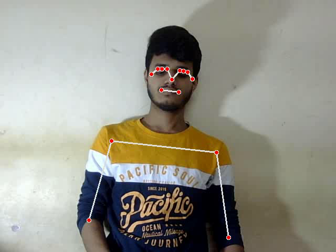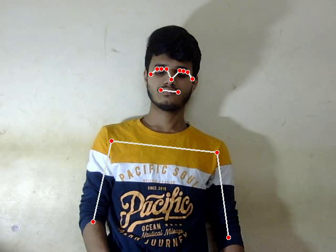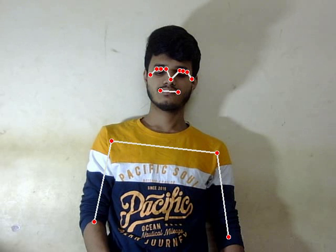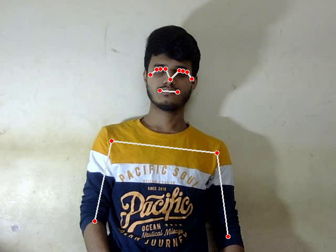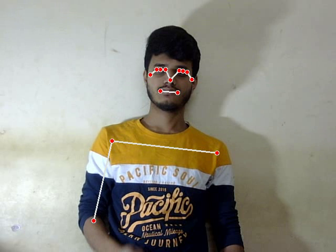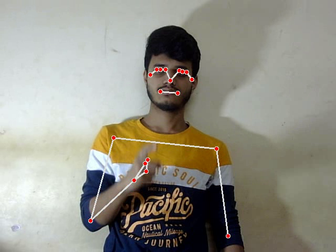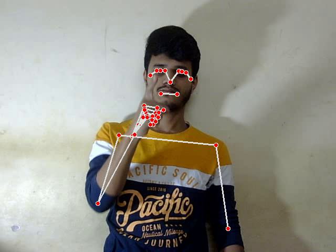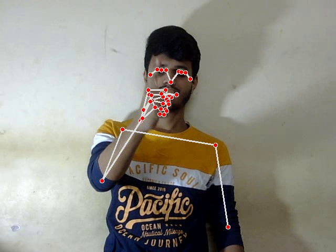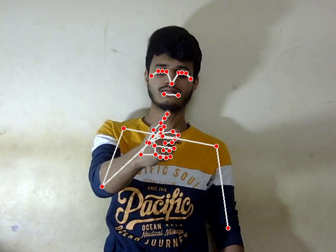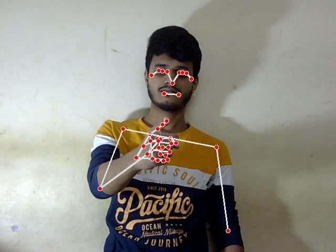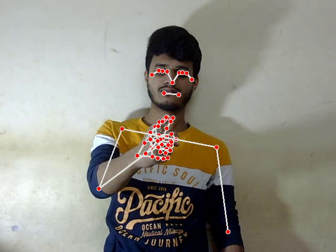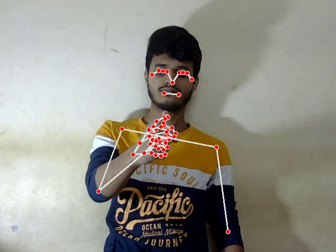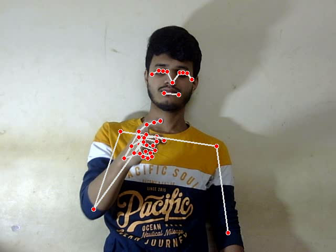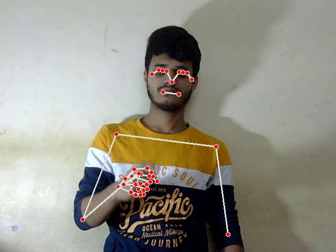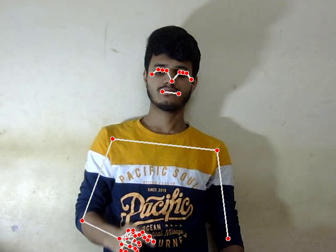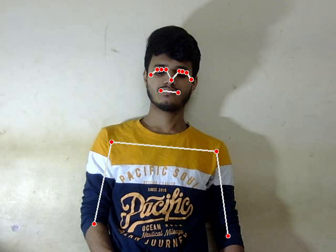you